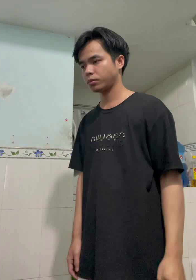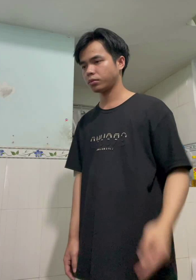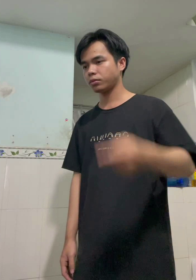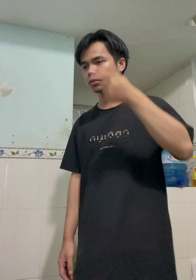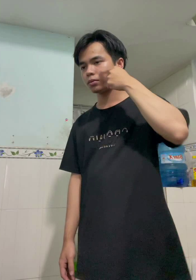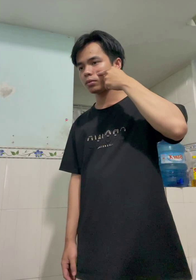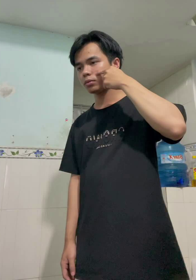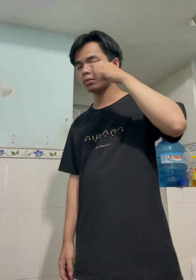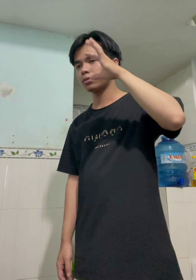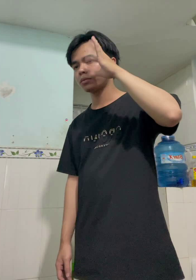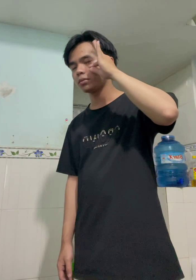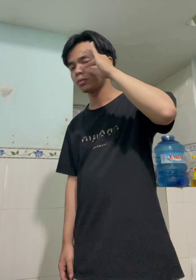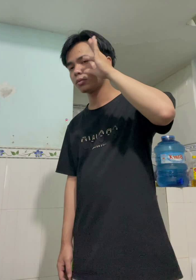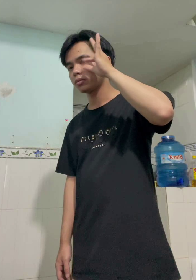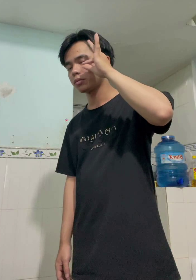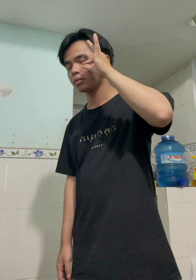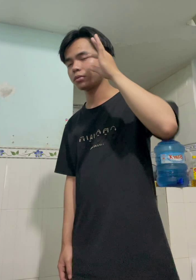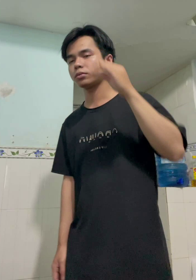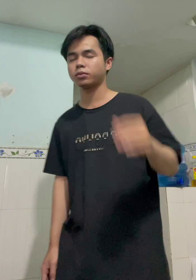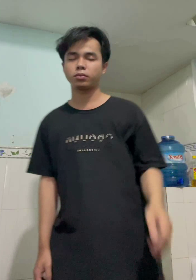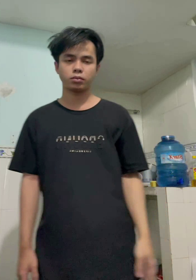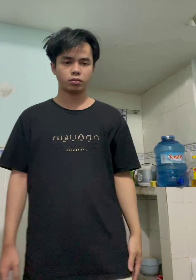lam quen